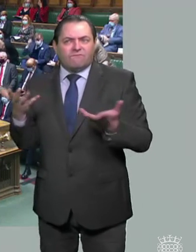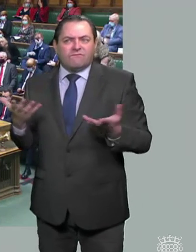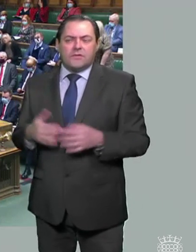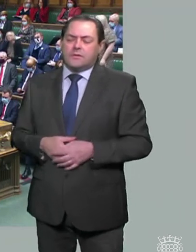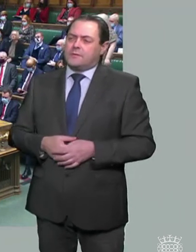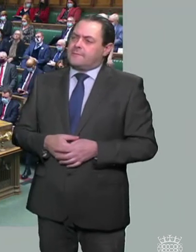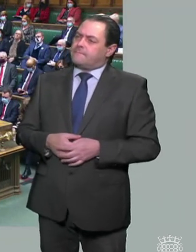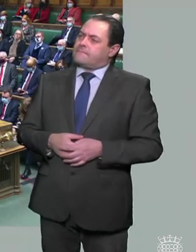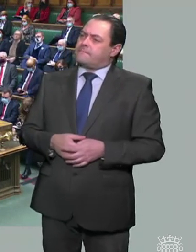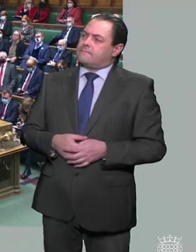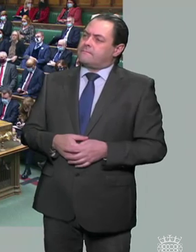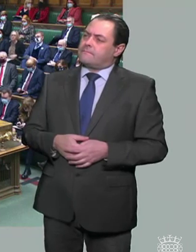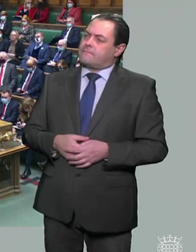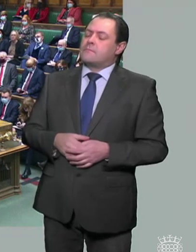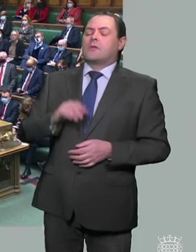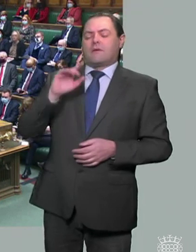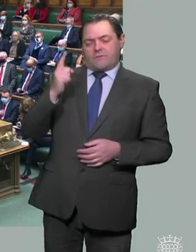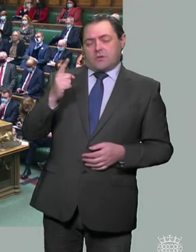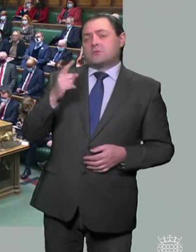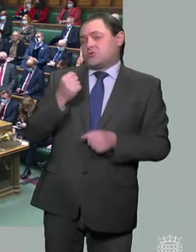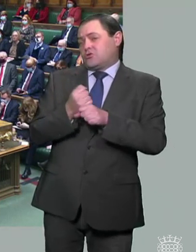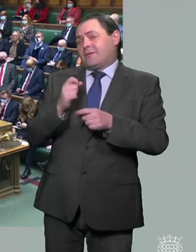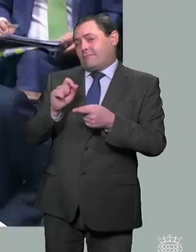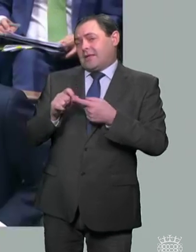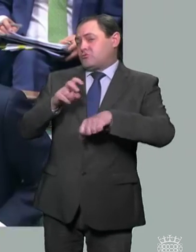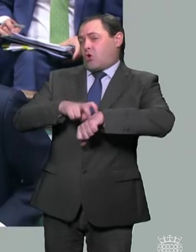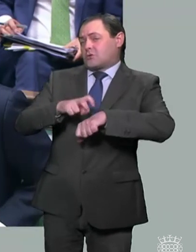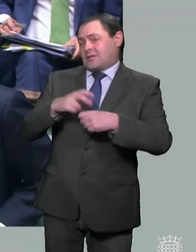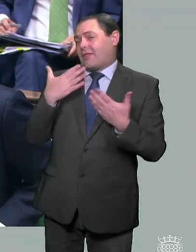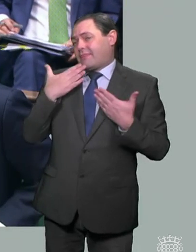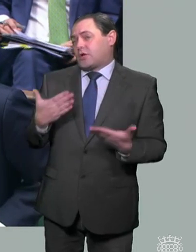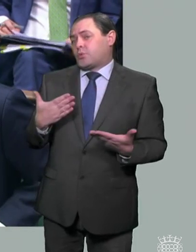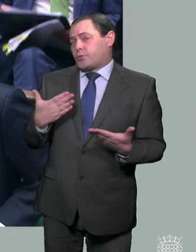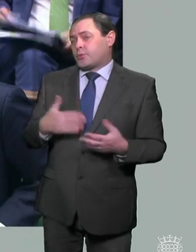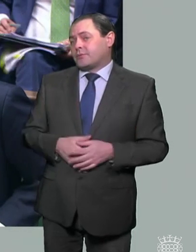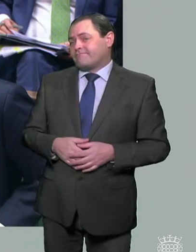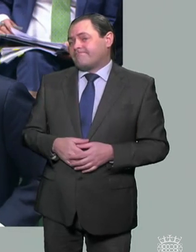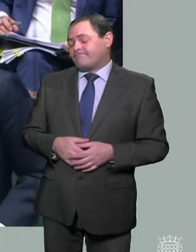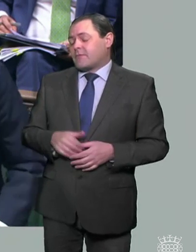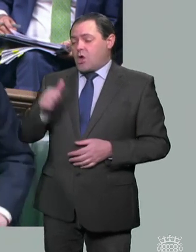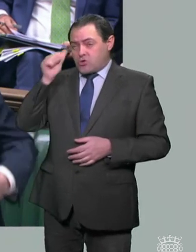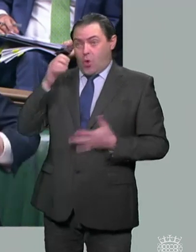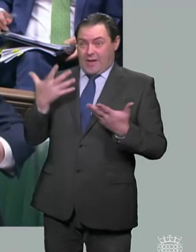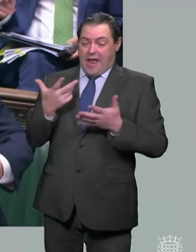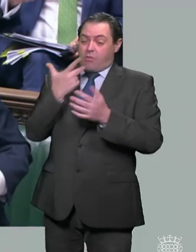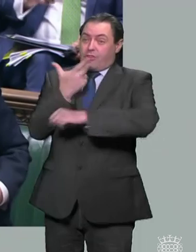First of all, I want to thank GPs for everything they are doing, particularly during the booster roll-out.